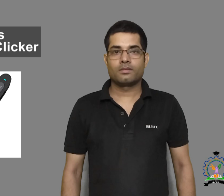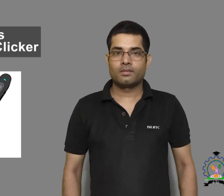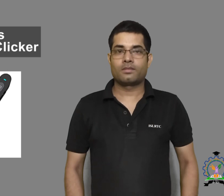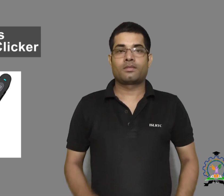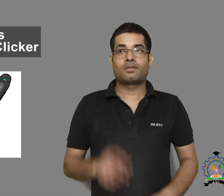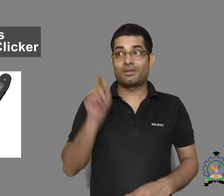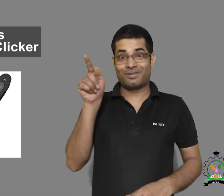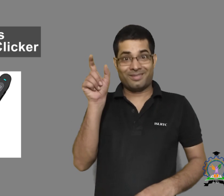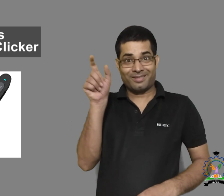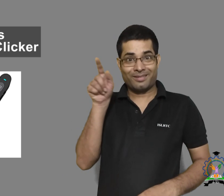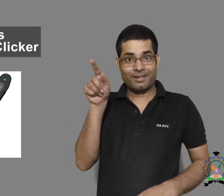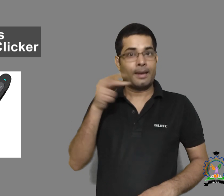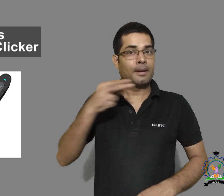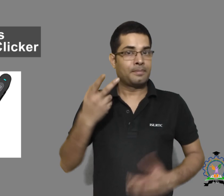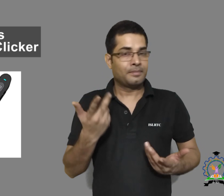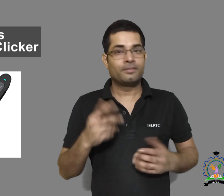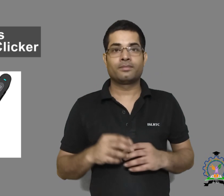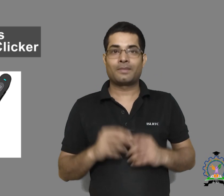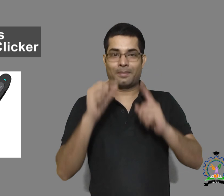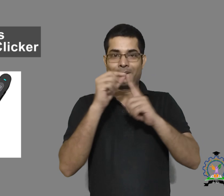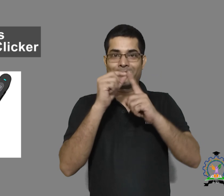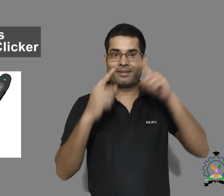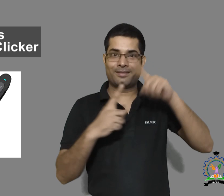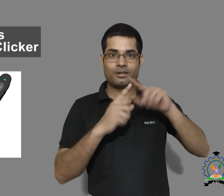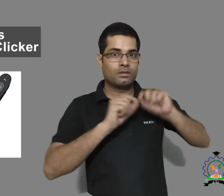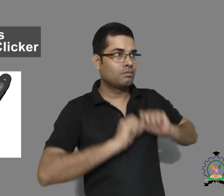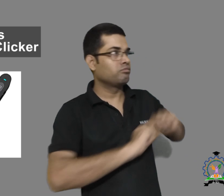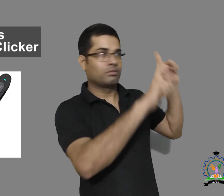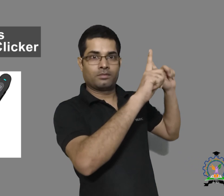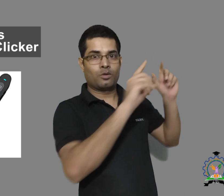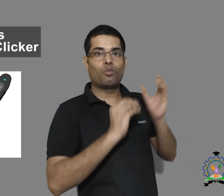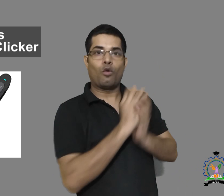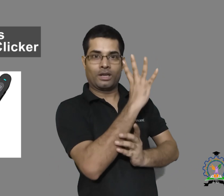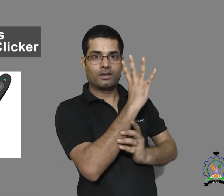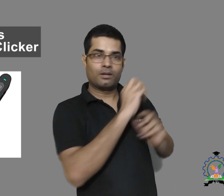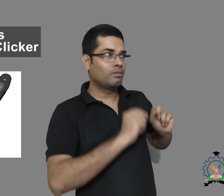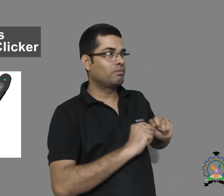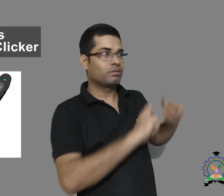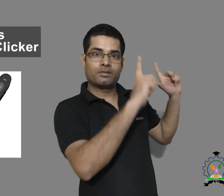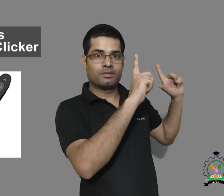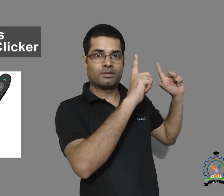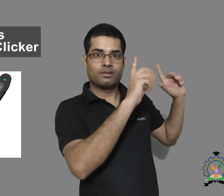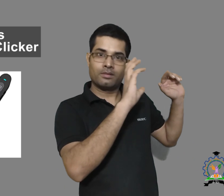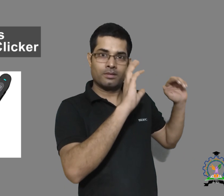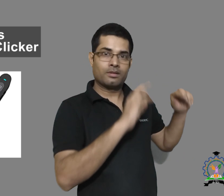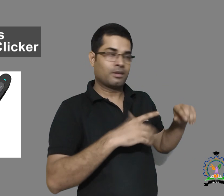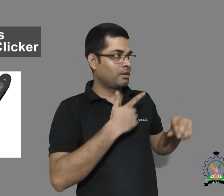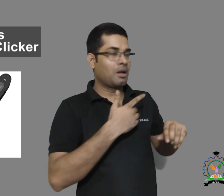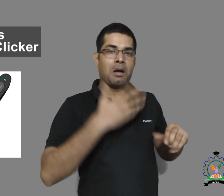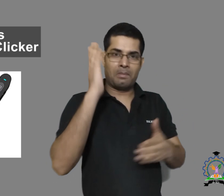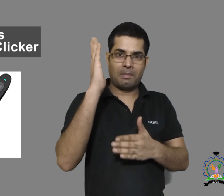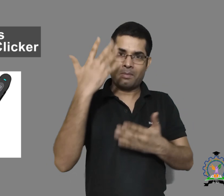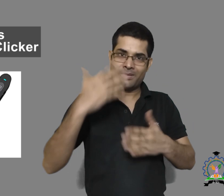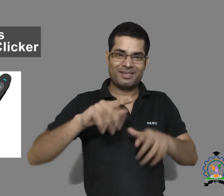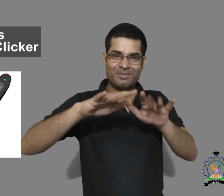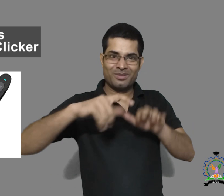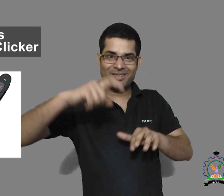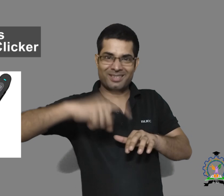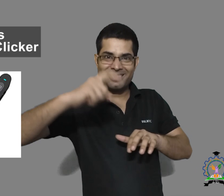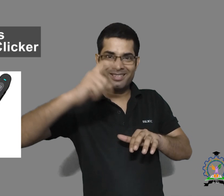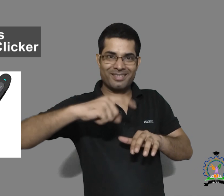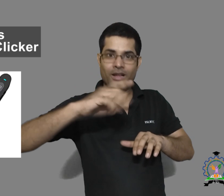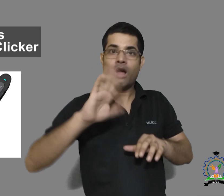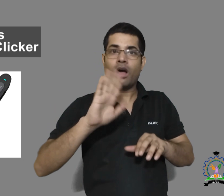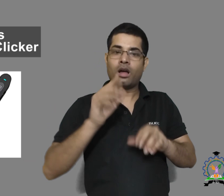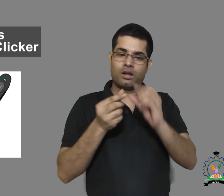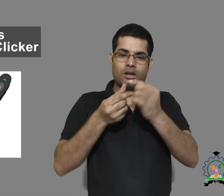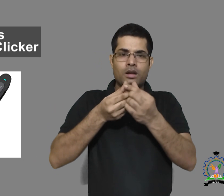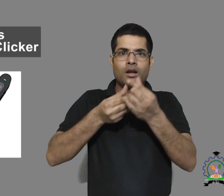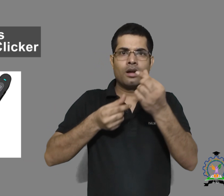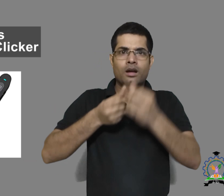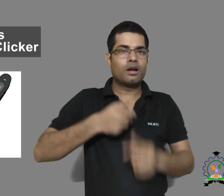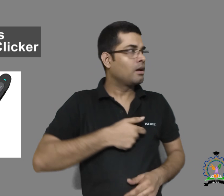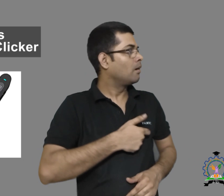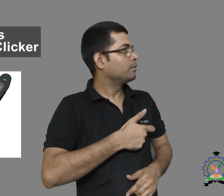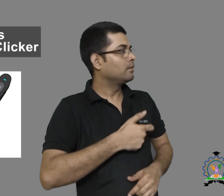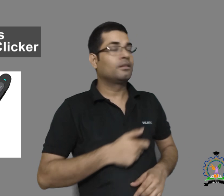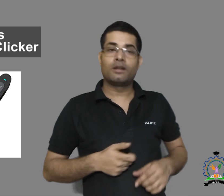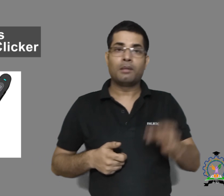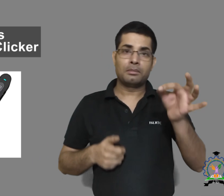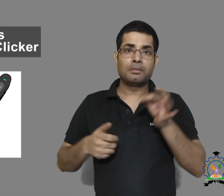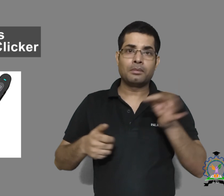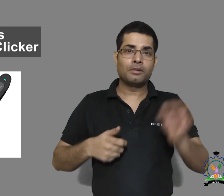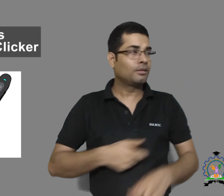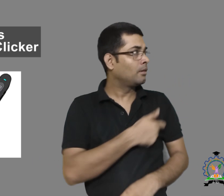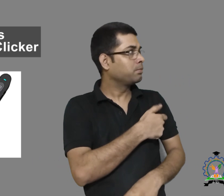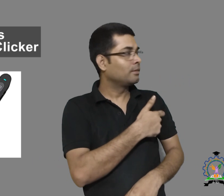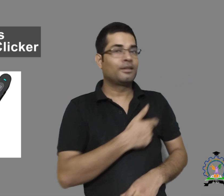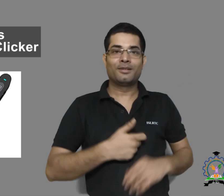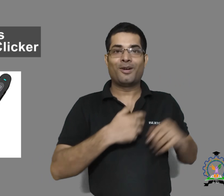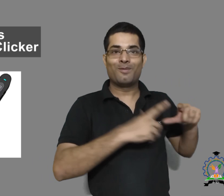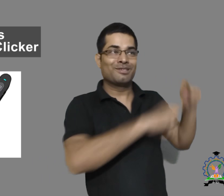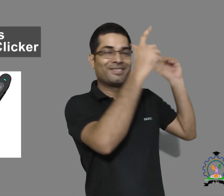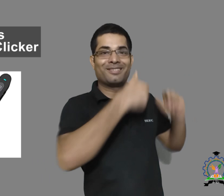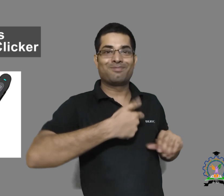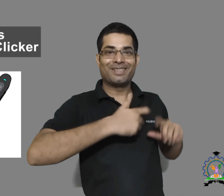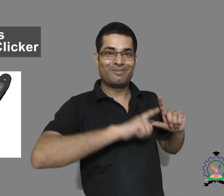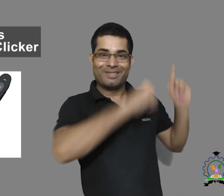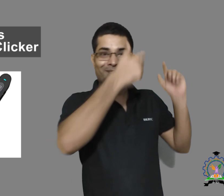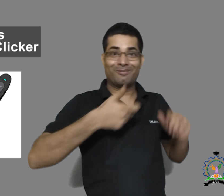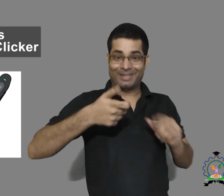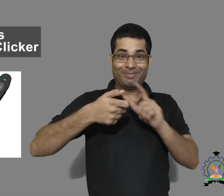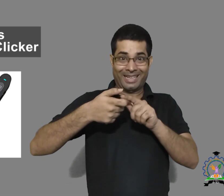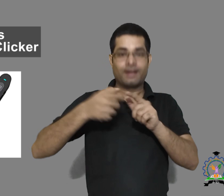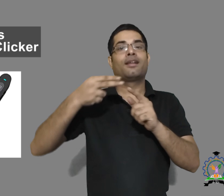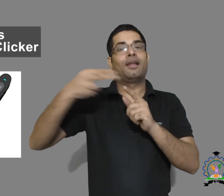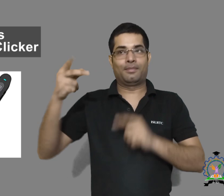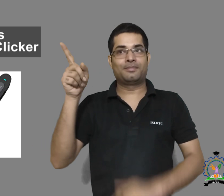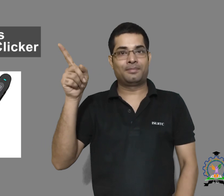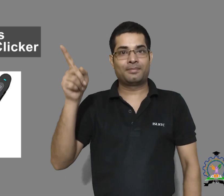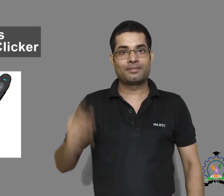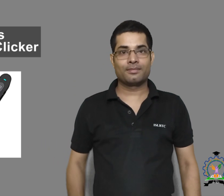Wireless Powerpoint Clicker